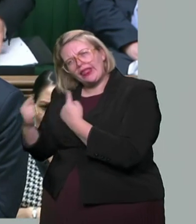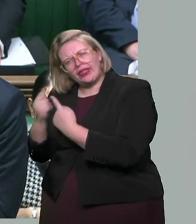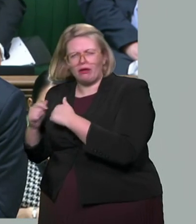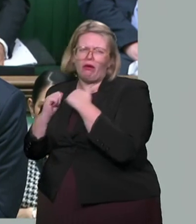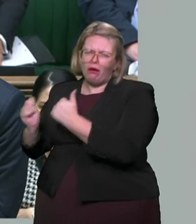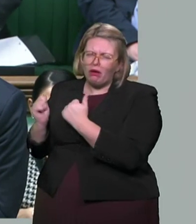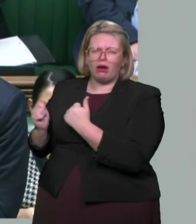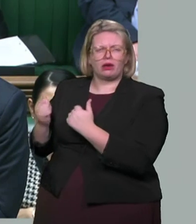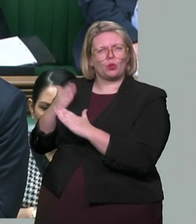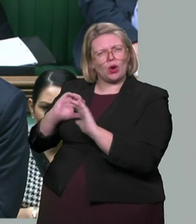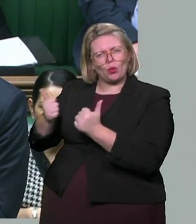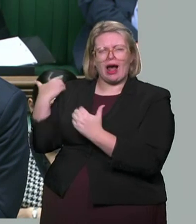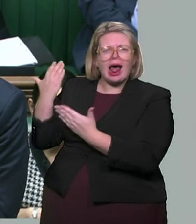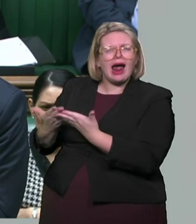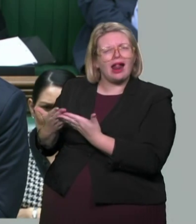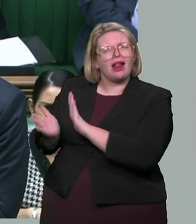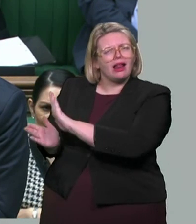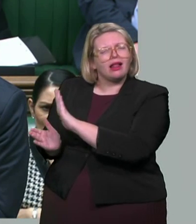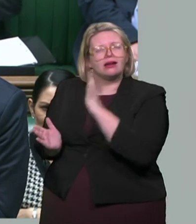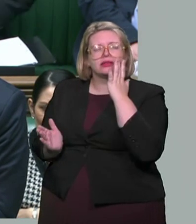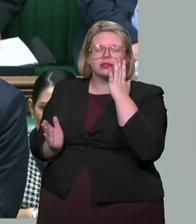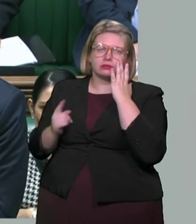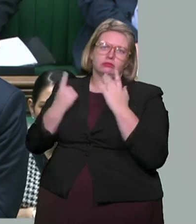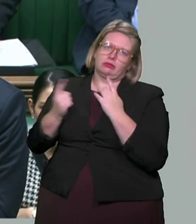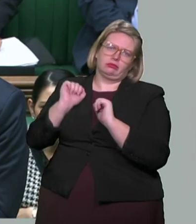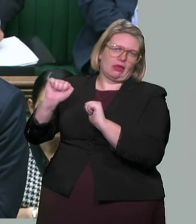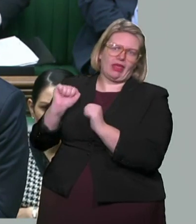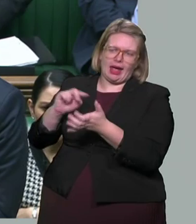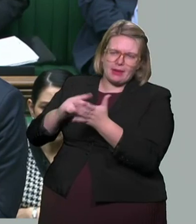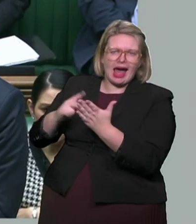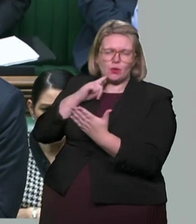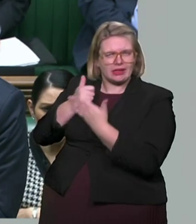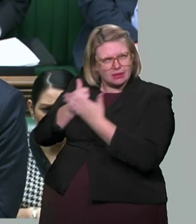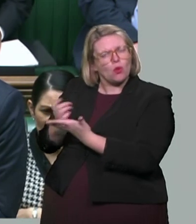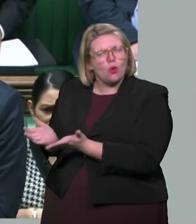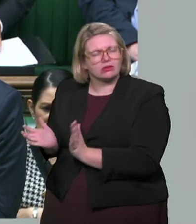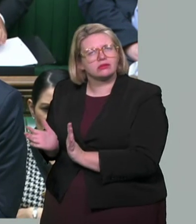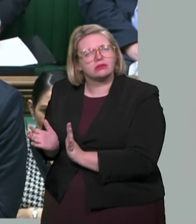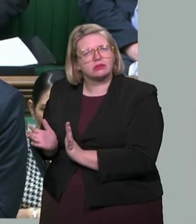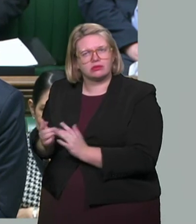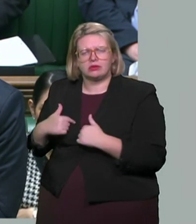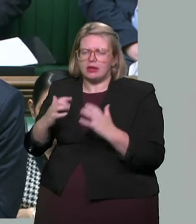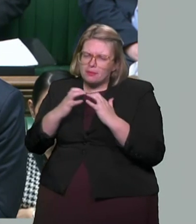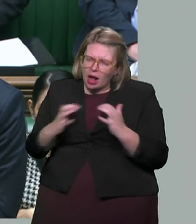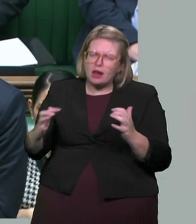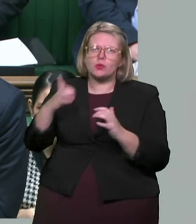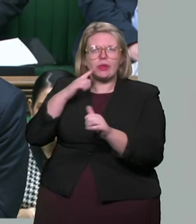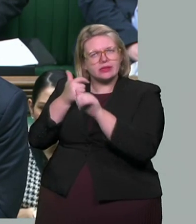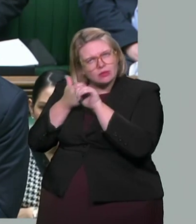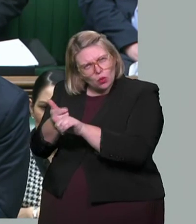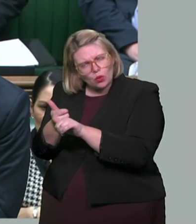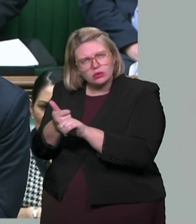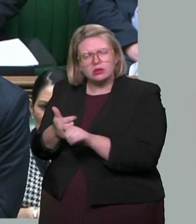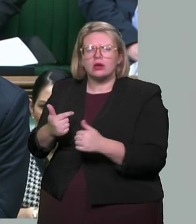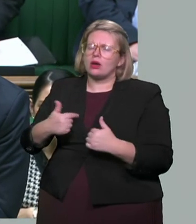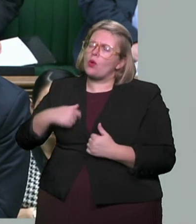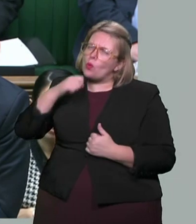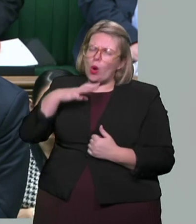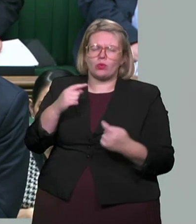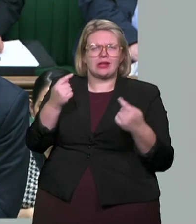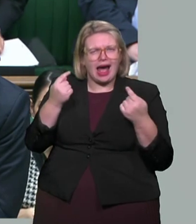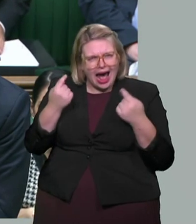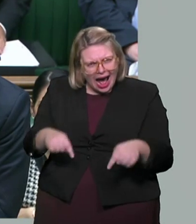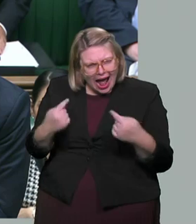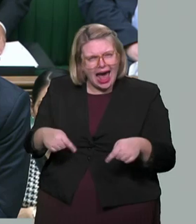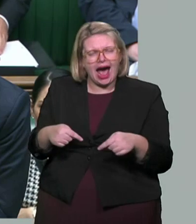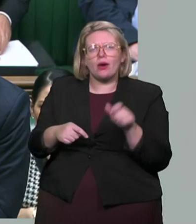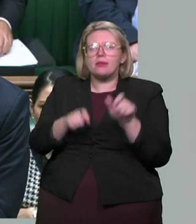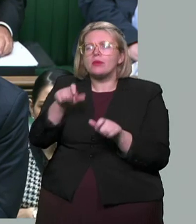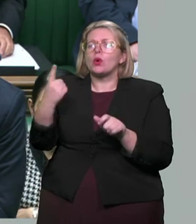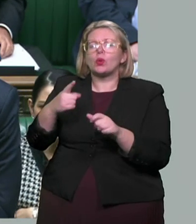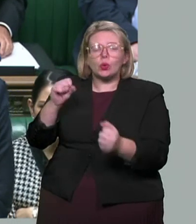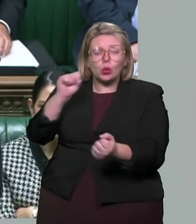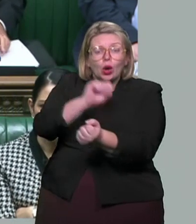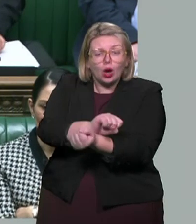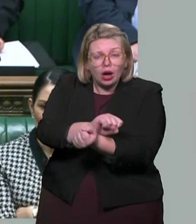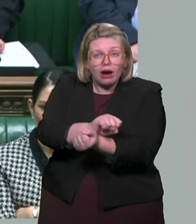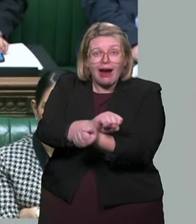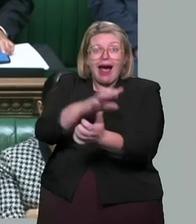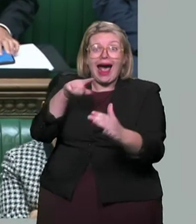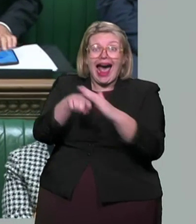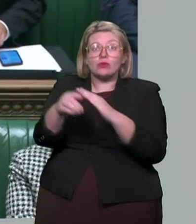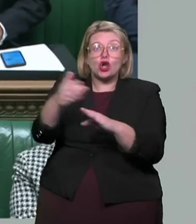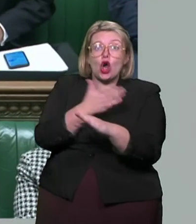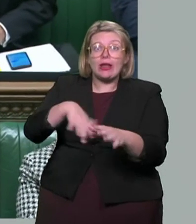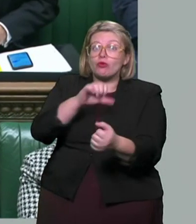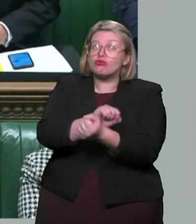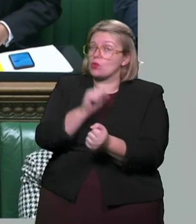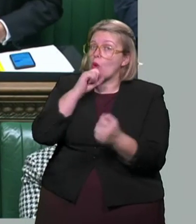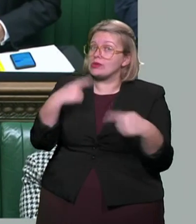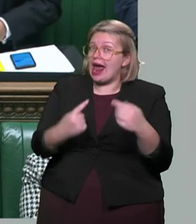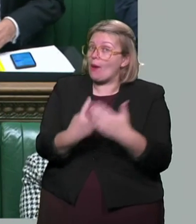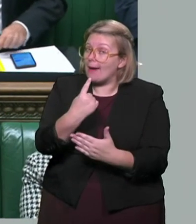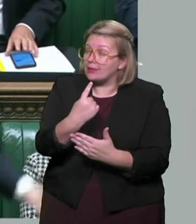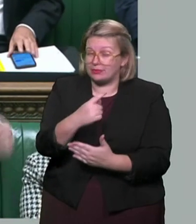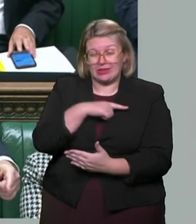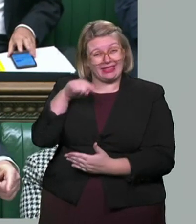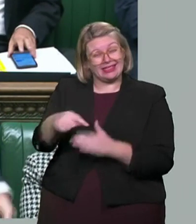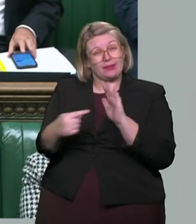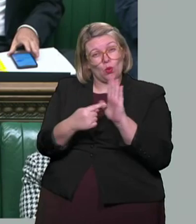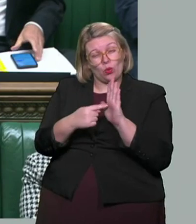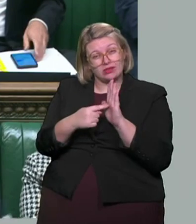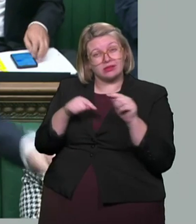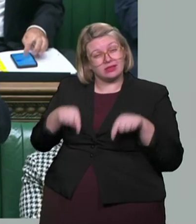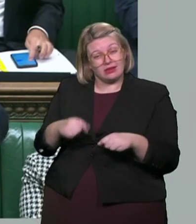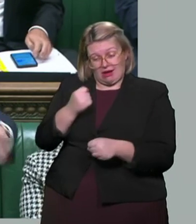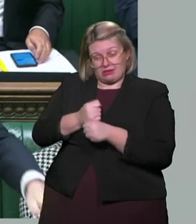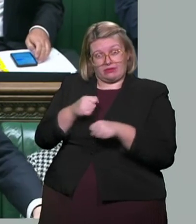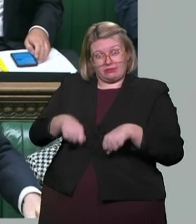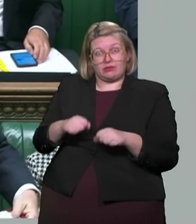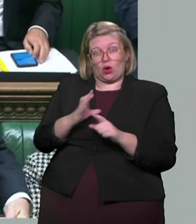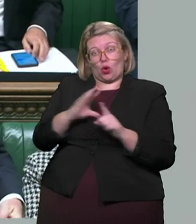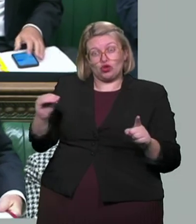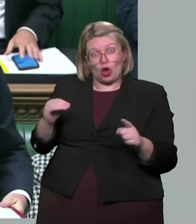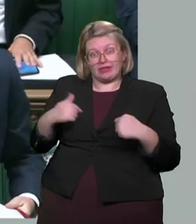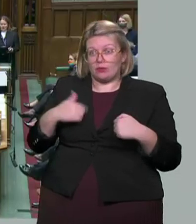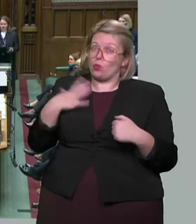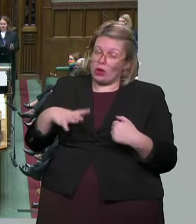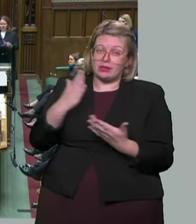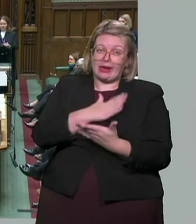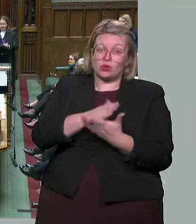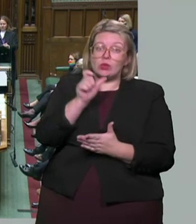I can tell you, Mr Speaker, that they will receive the complete support of this House and of this Government; nor will we allow those who are convicted to be released early from prison, because that was one of the most important things that this Government passed and which the Labour party opposed.